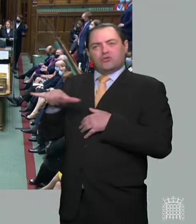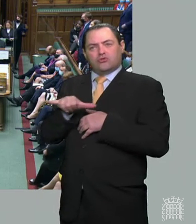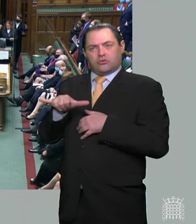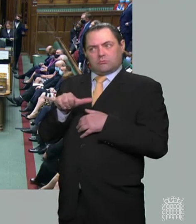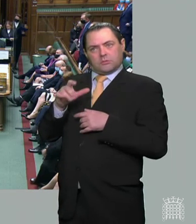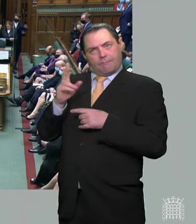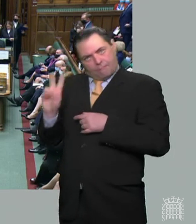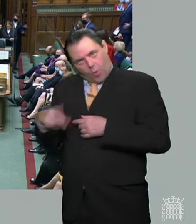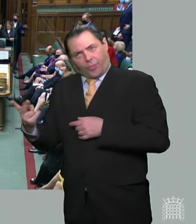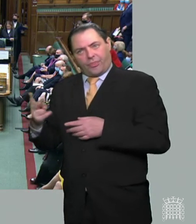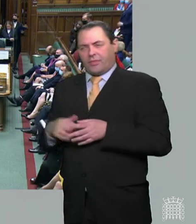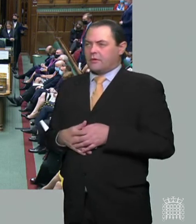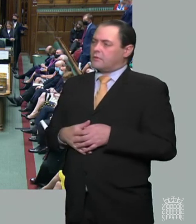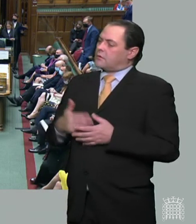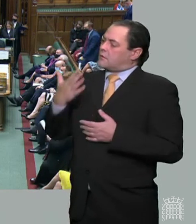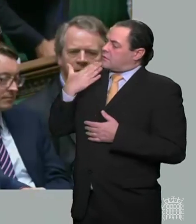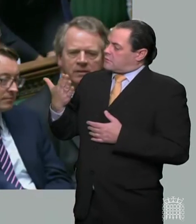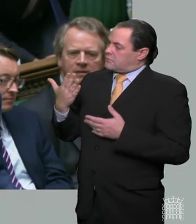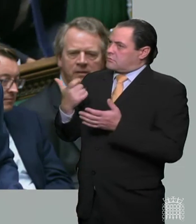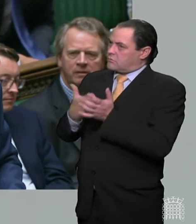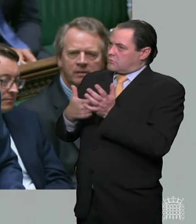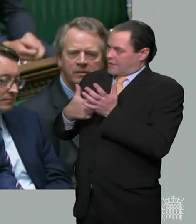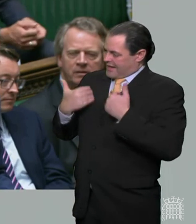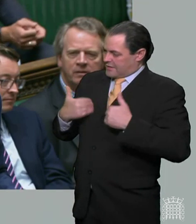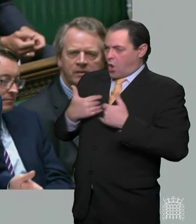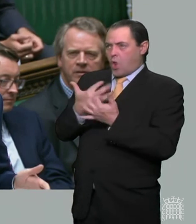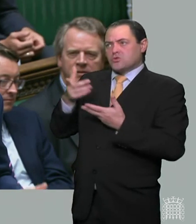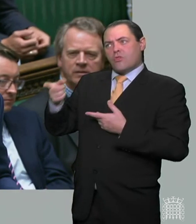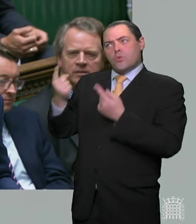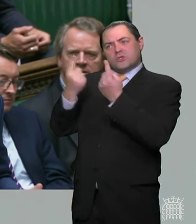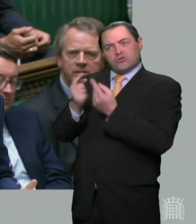May I say to the honourable Lady that many of those issues are devolved to Scotland?